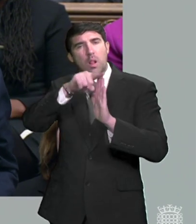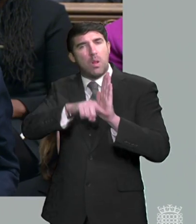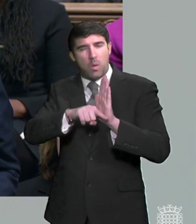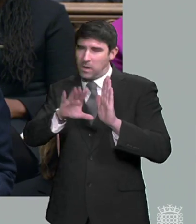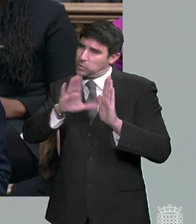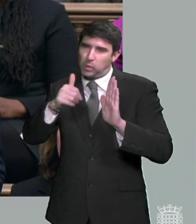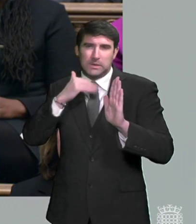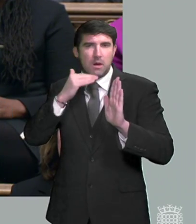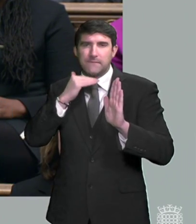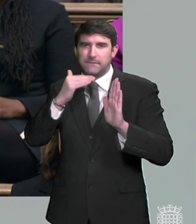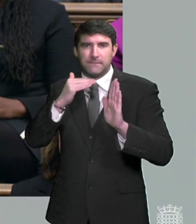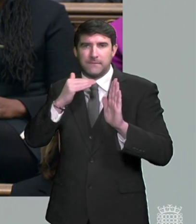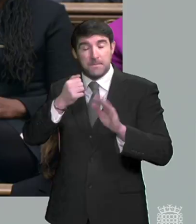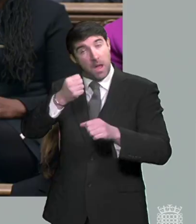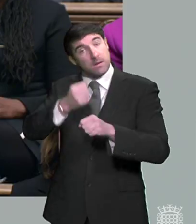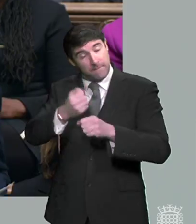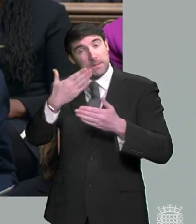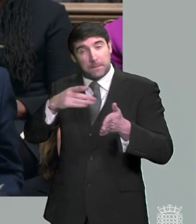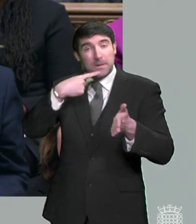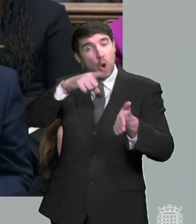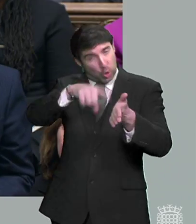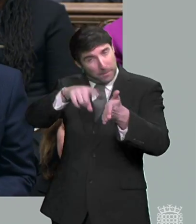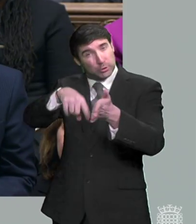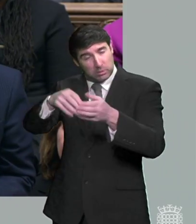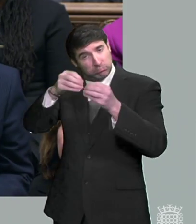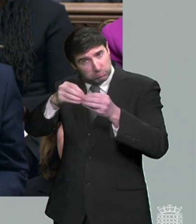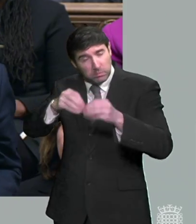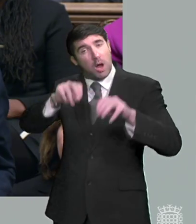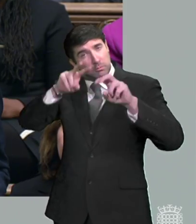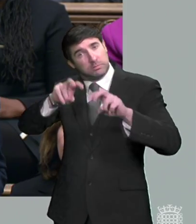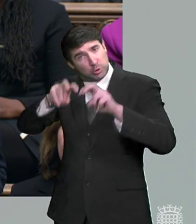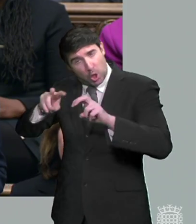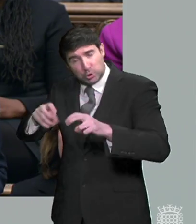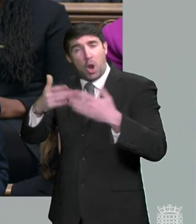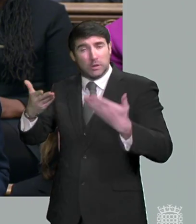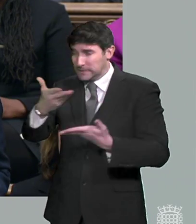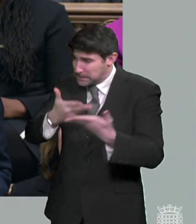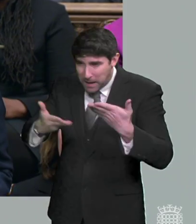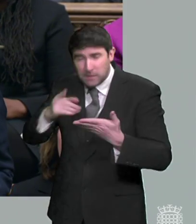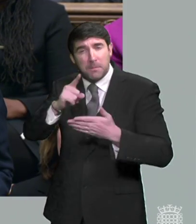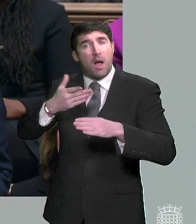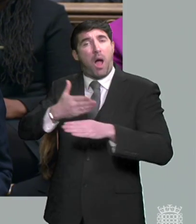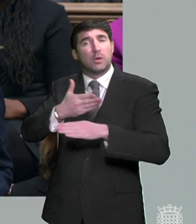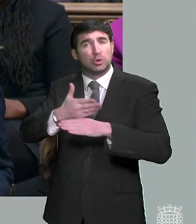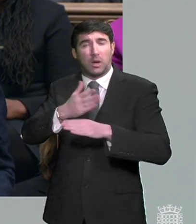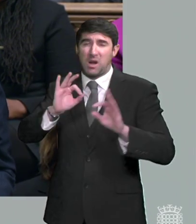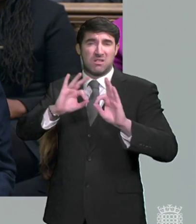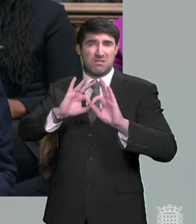The Government have commissioned studies and debated the subject at length, but they have done nothing.